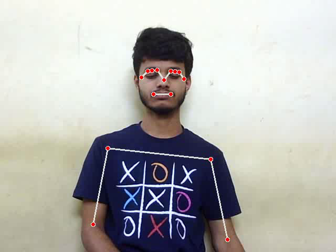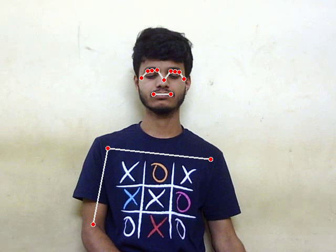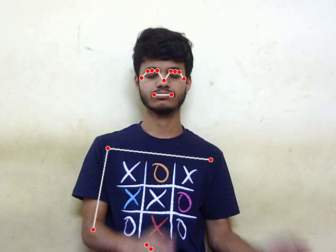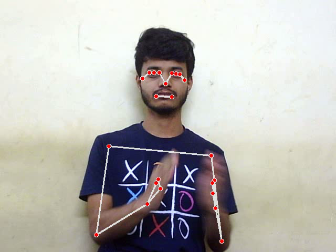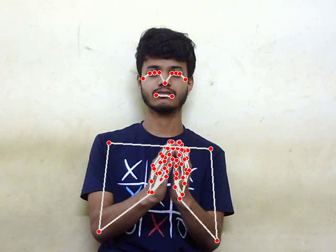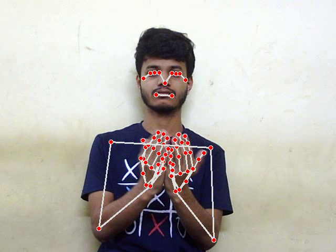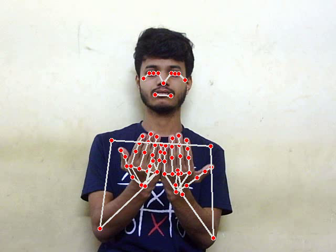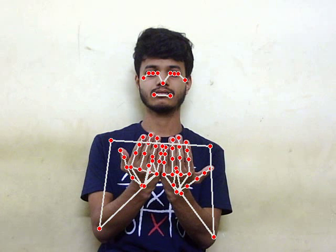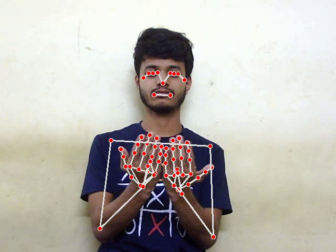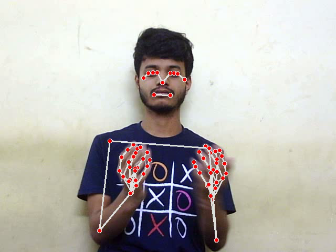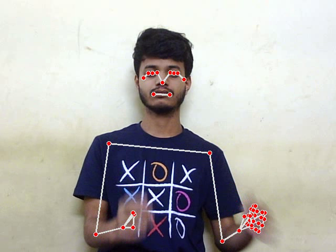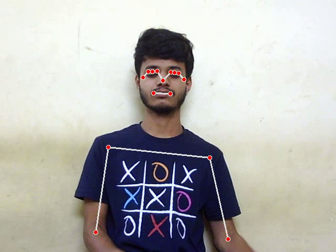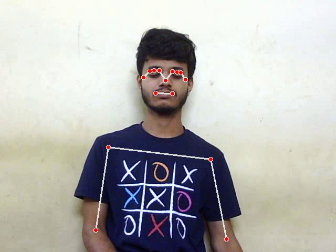book